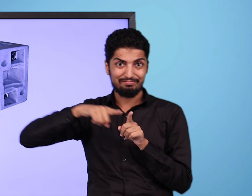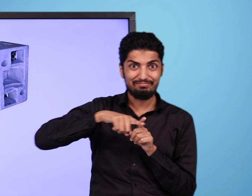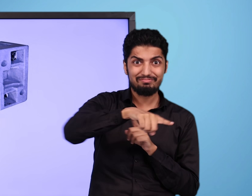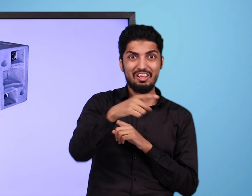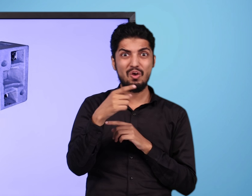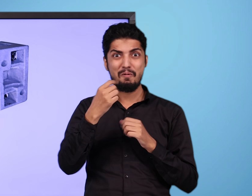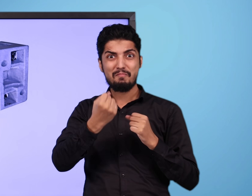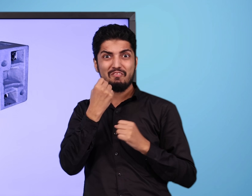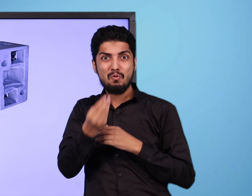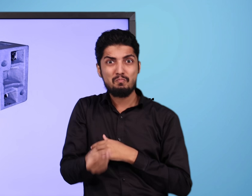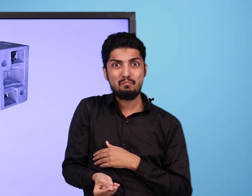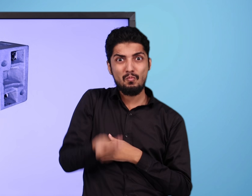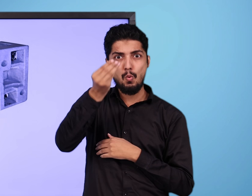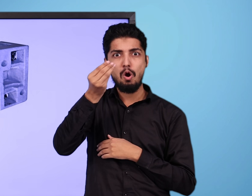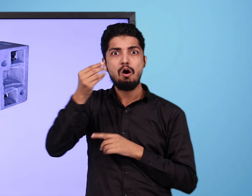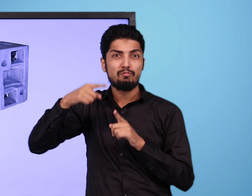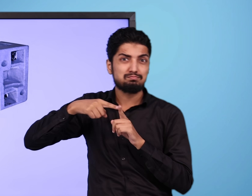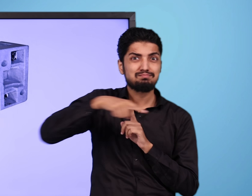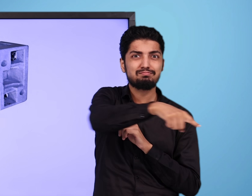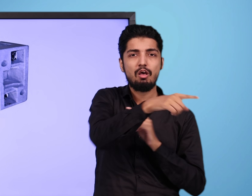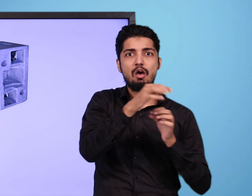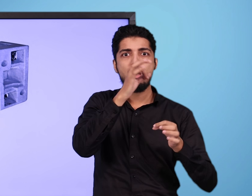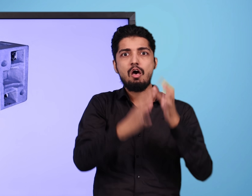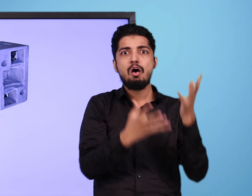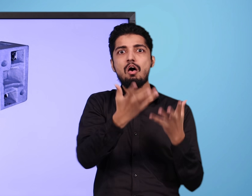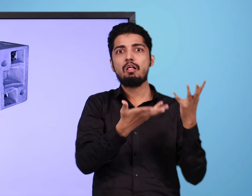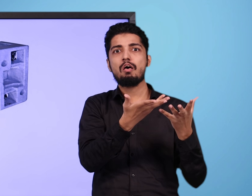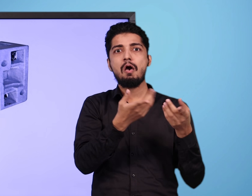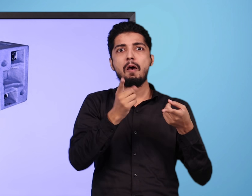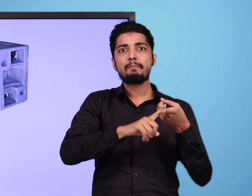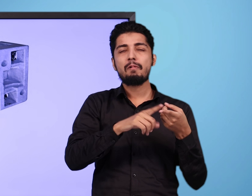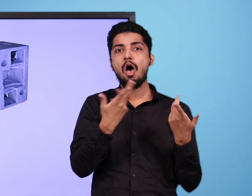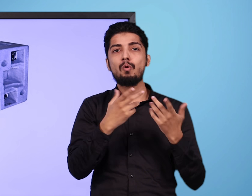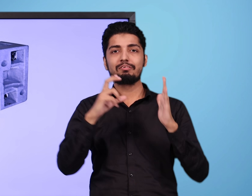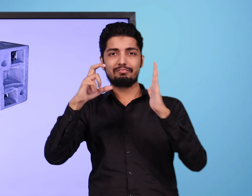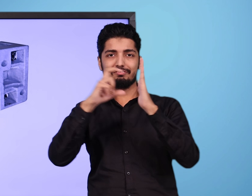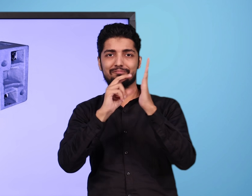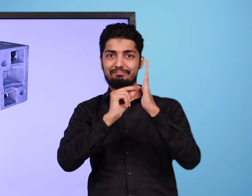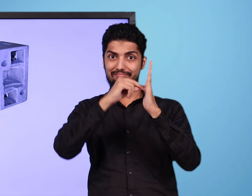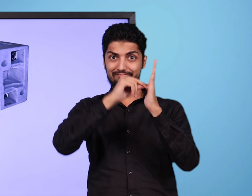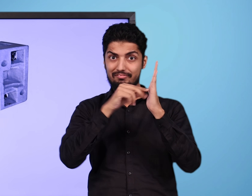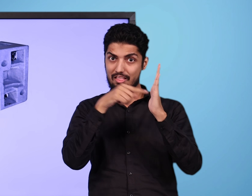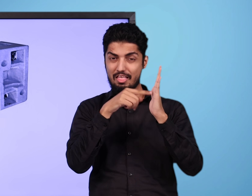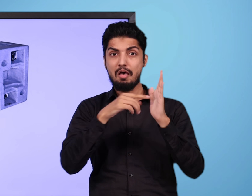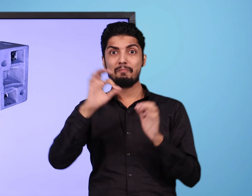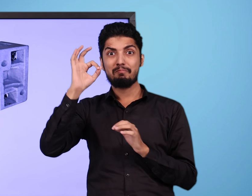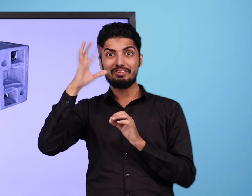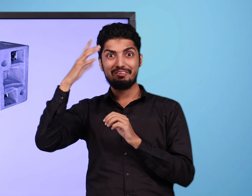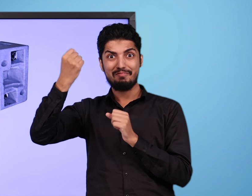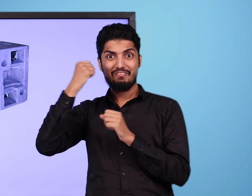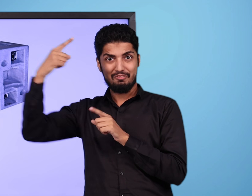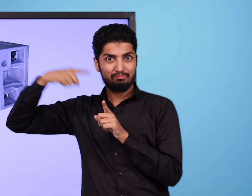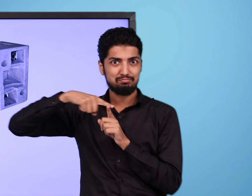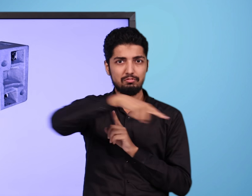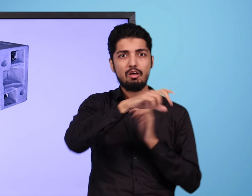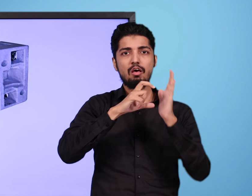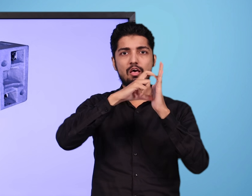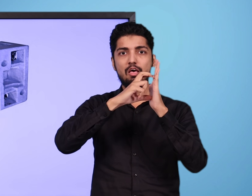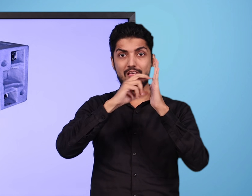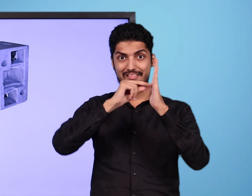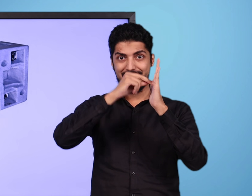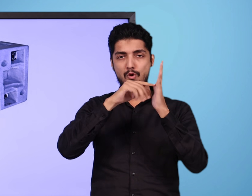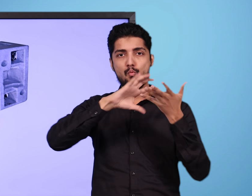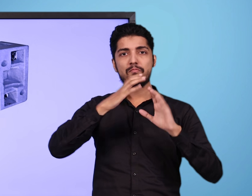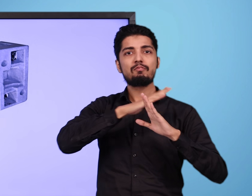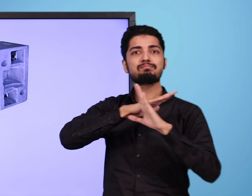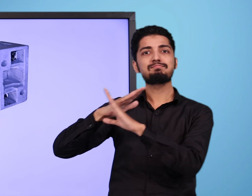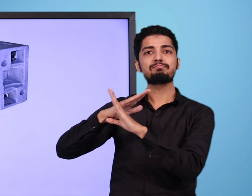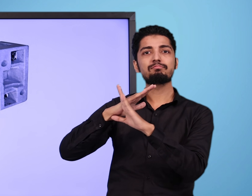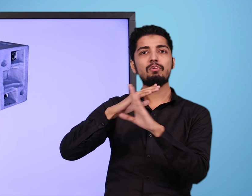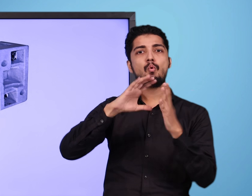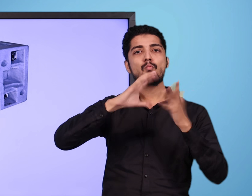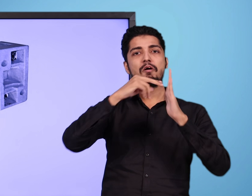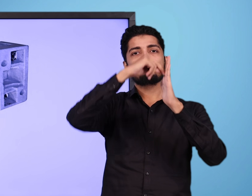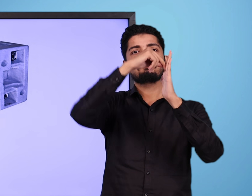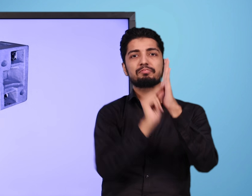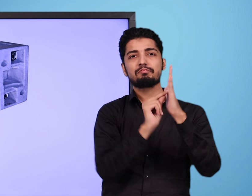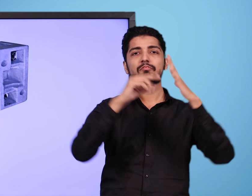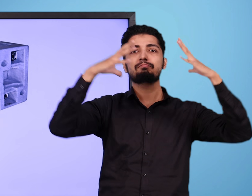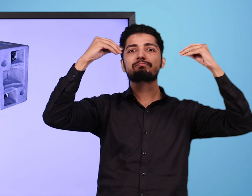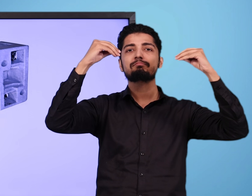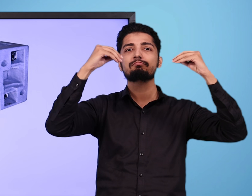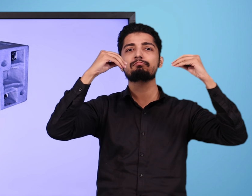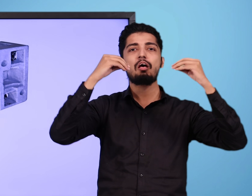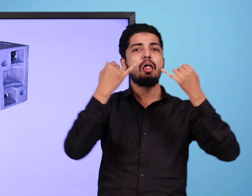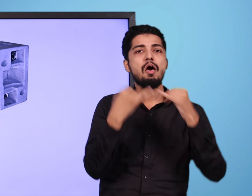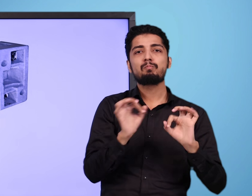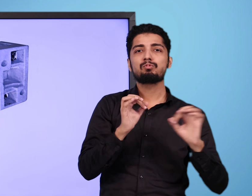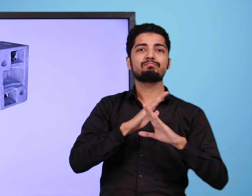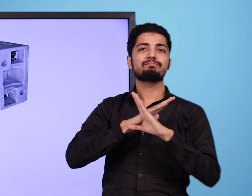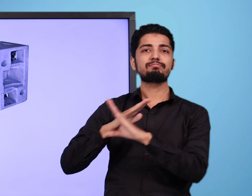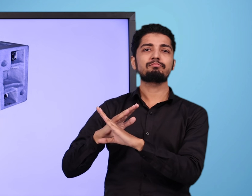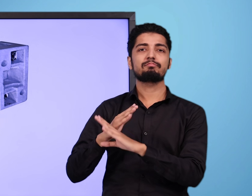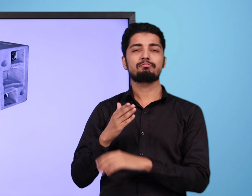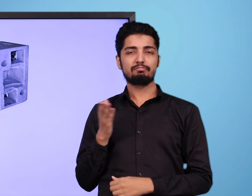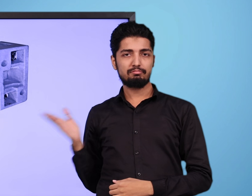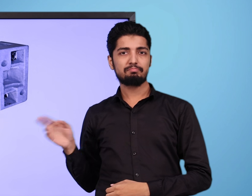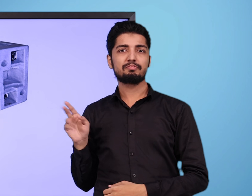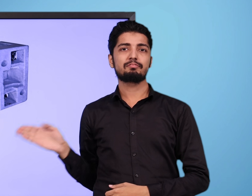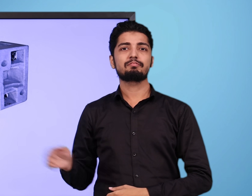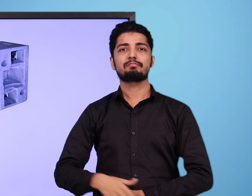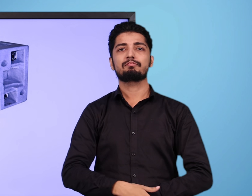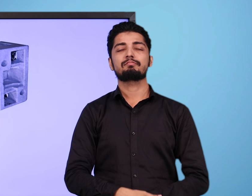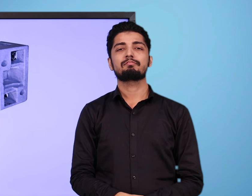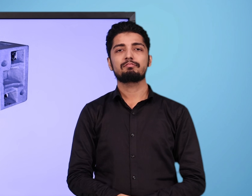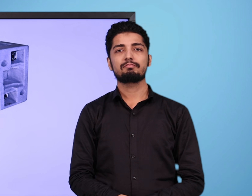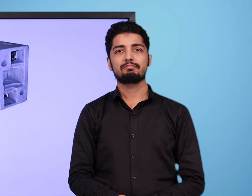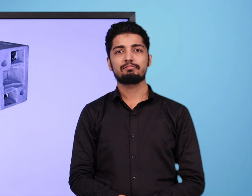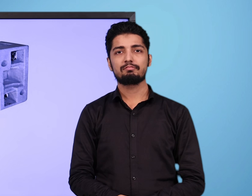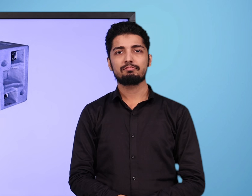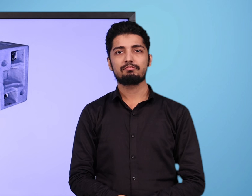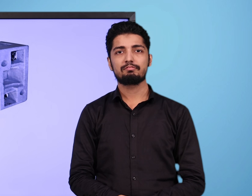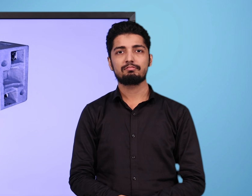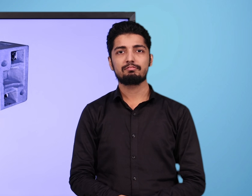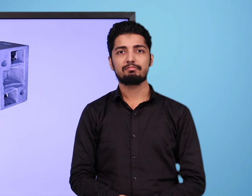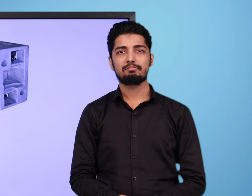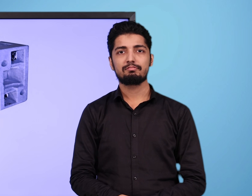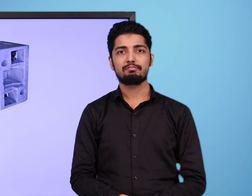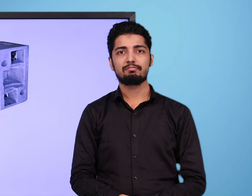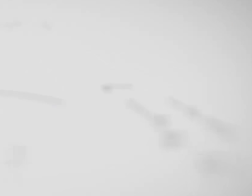If a proper fuse is there in the circuit, it will blow off and break the circuit.